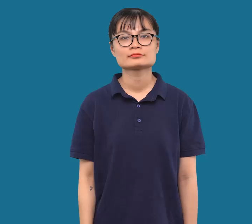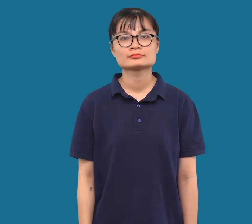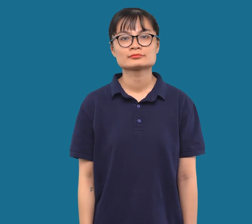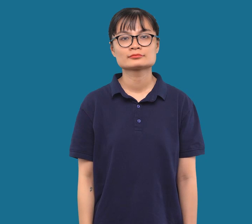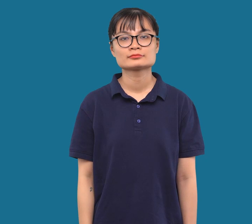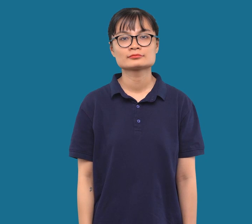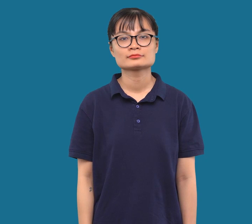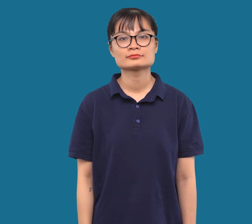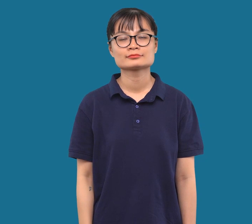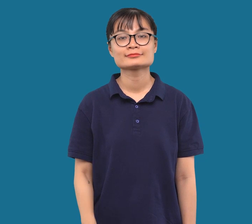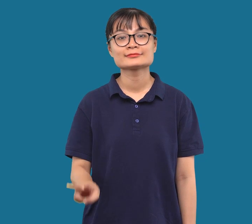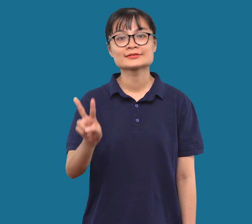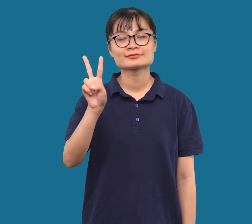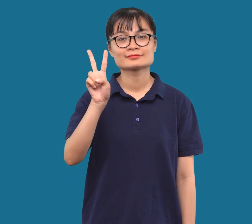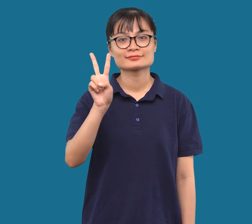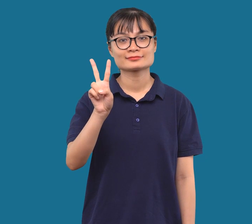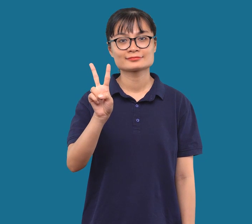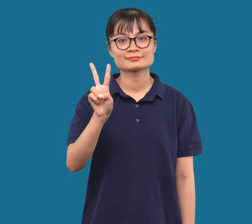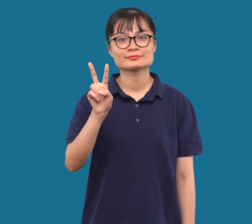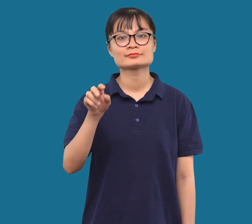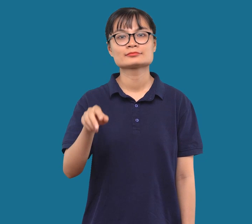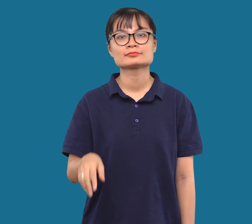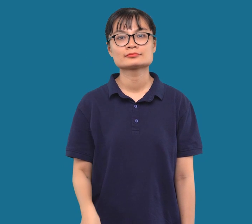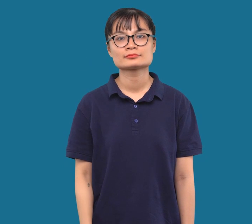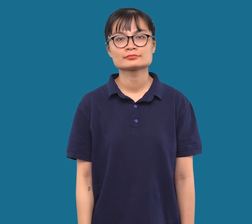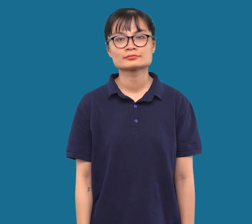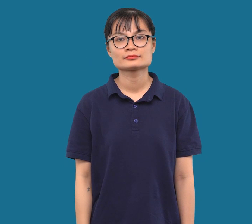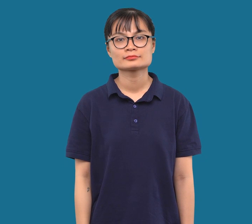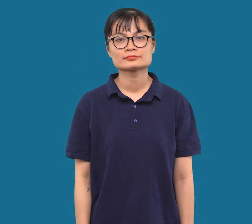2